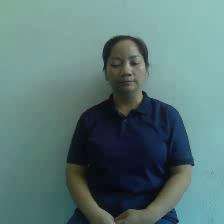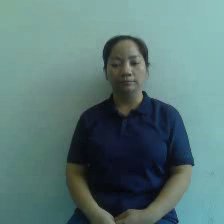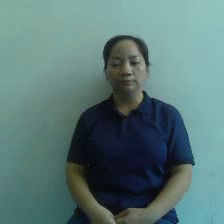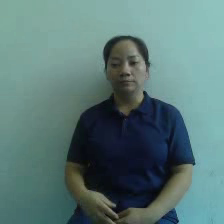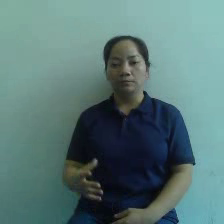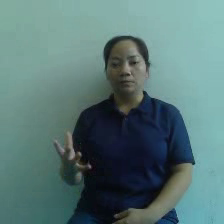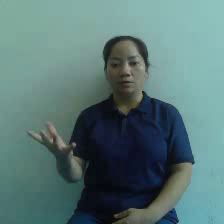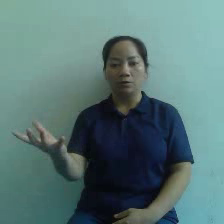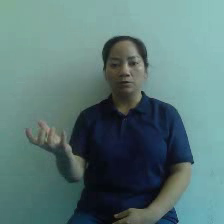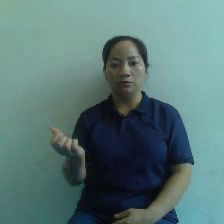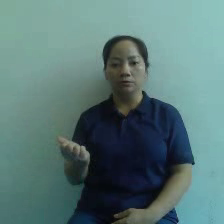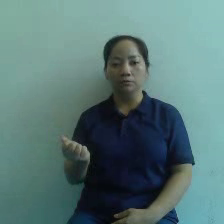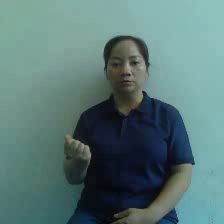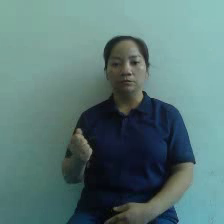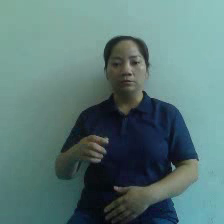Sử dụng